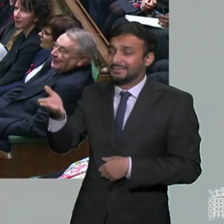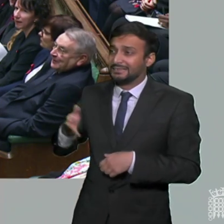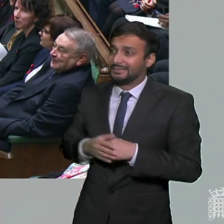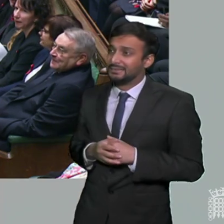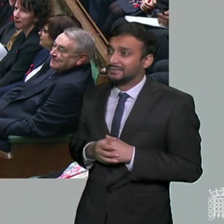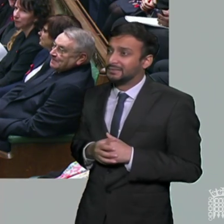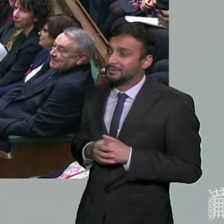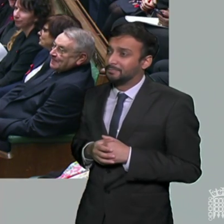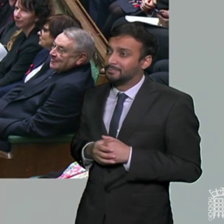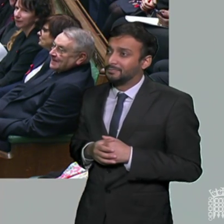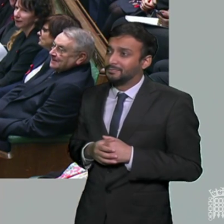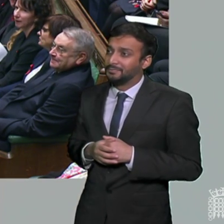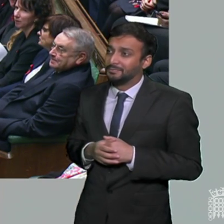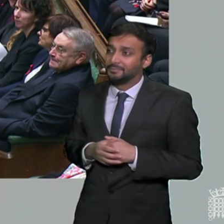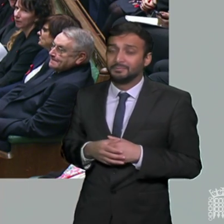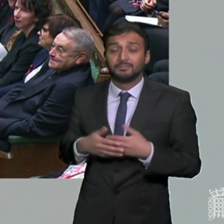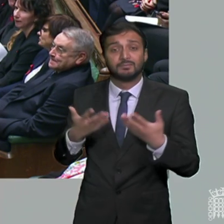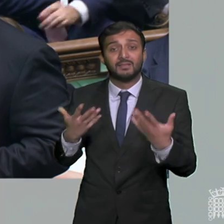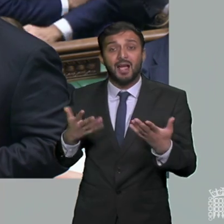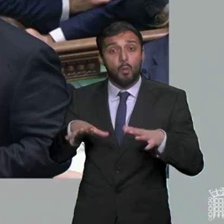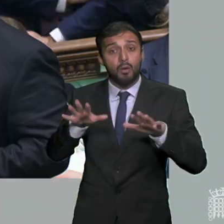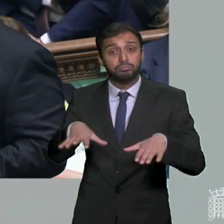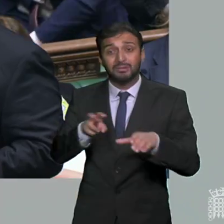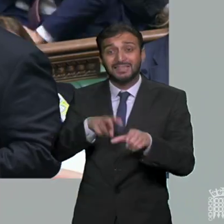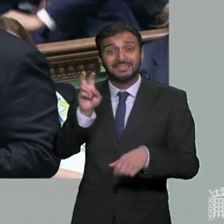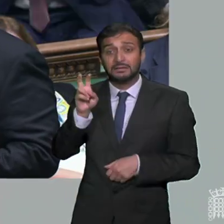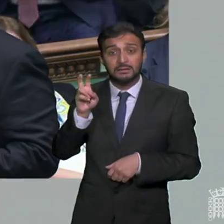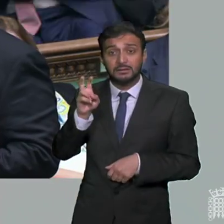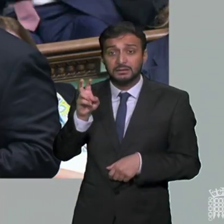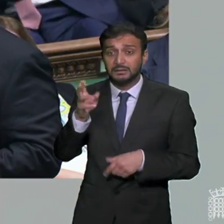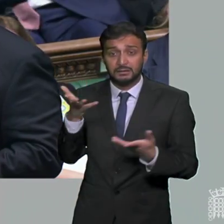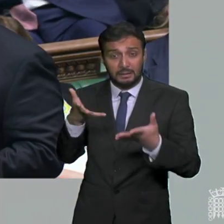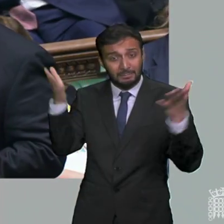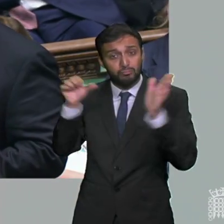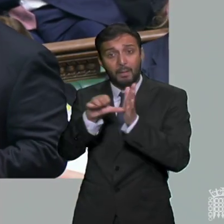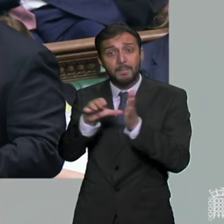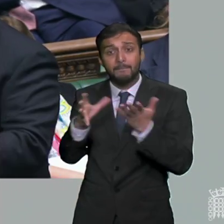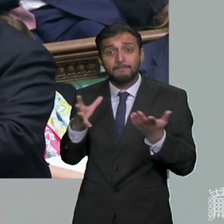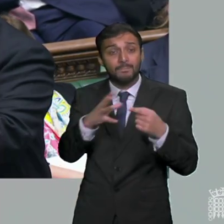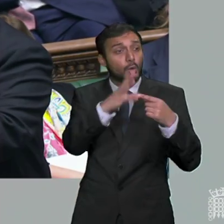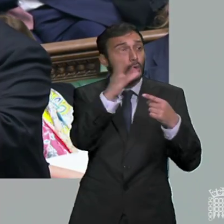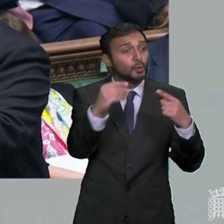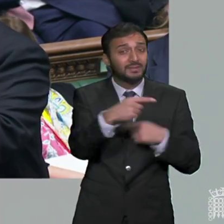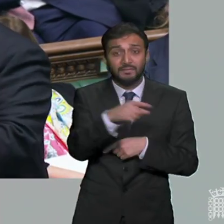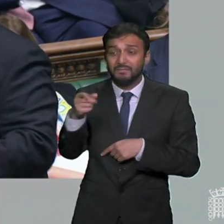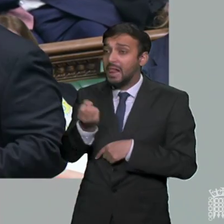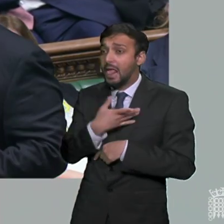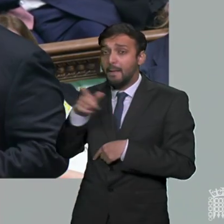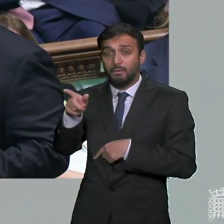Brexit is now the elephant in the room that neither the Tories nor Labour are willing to confront.